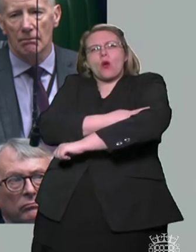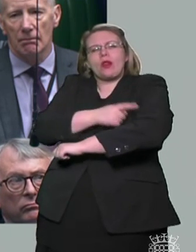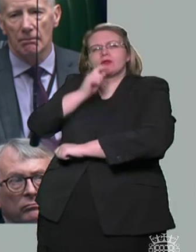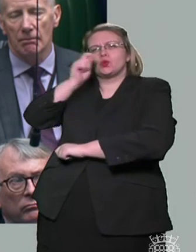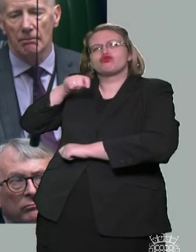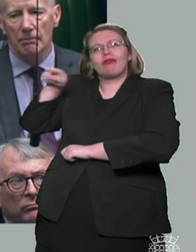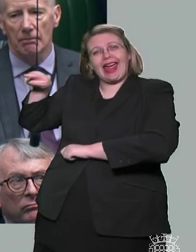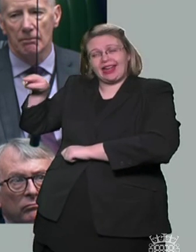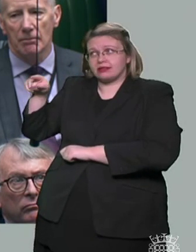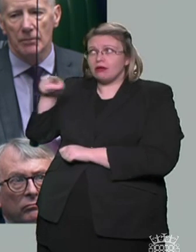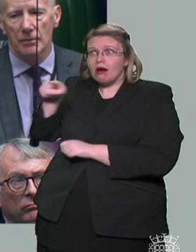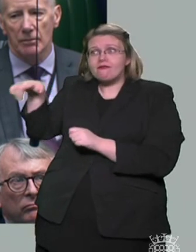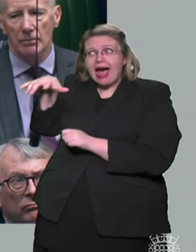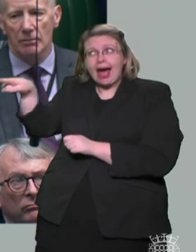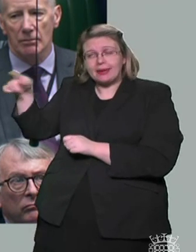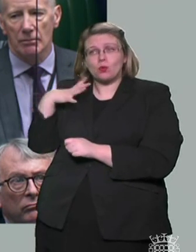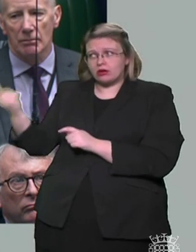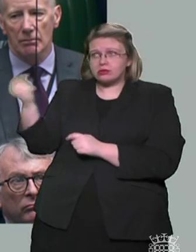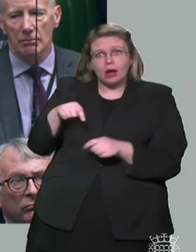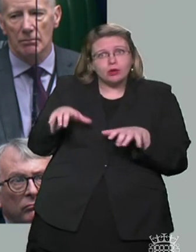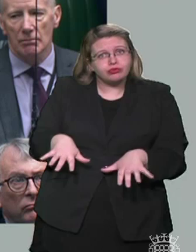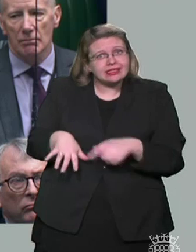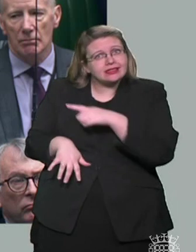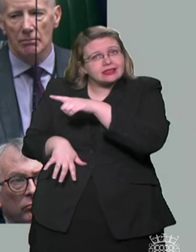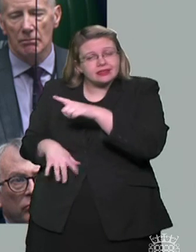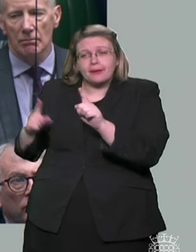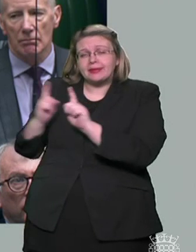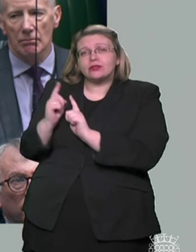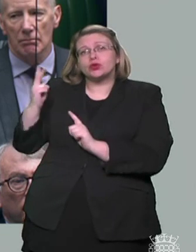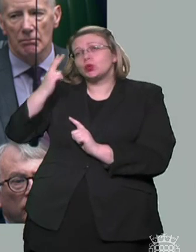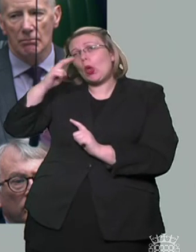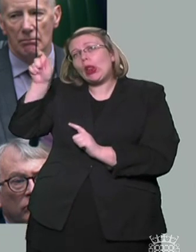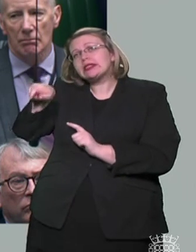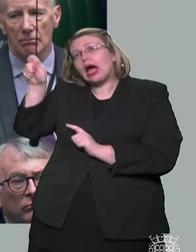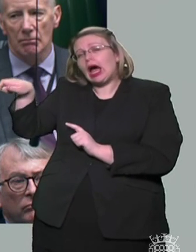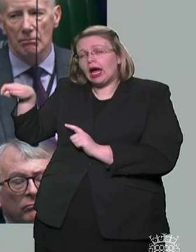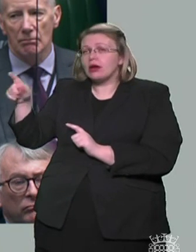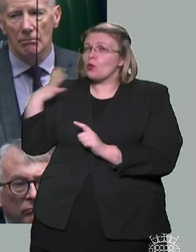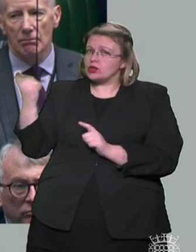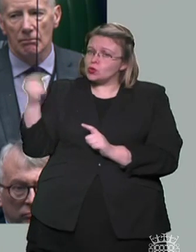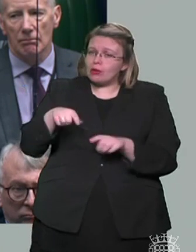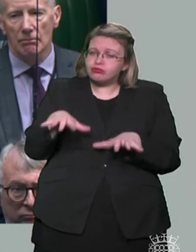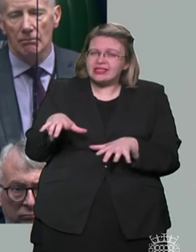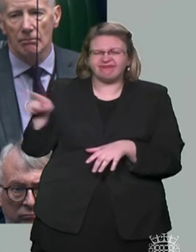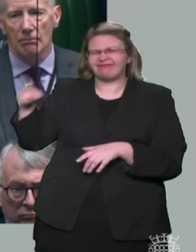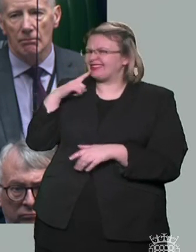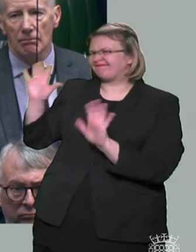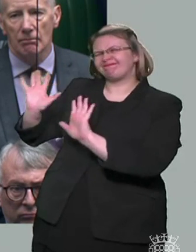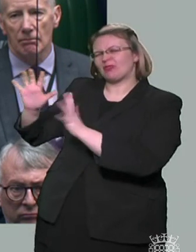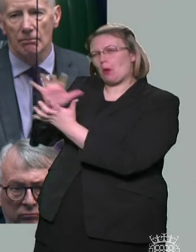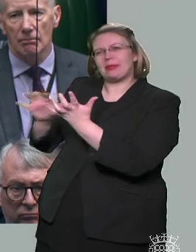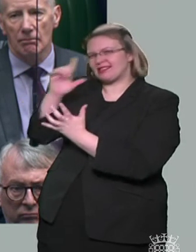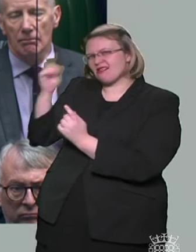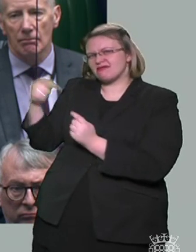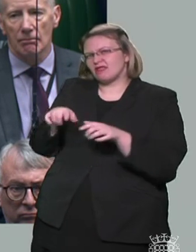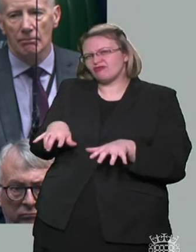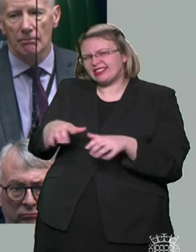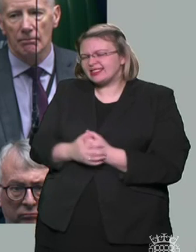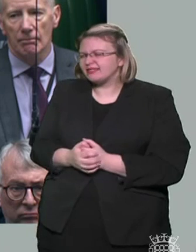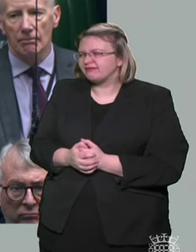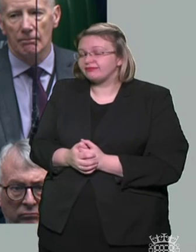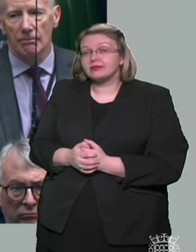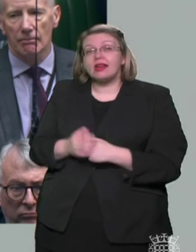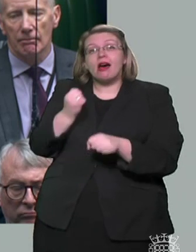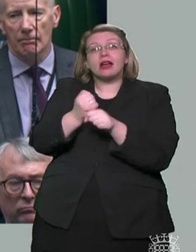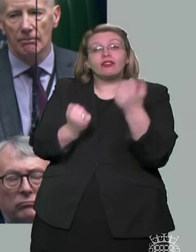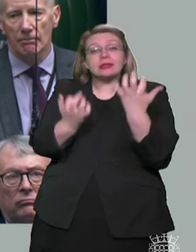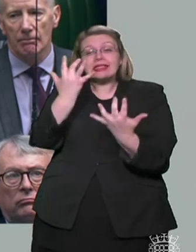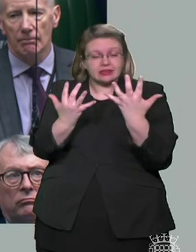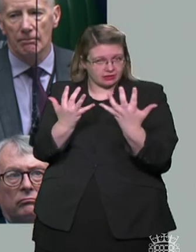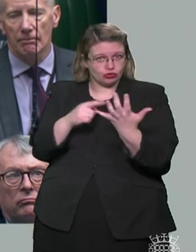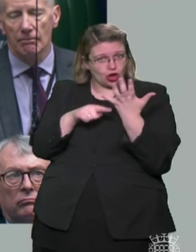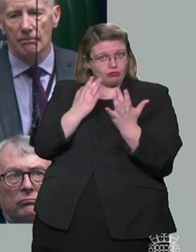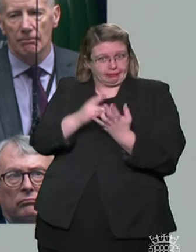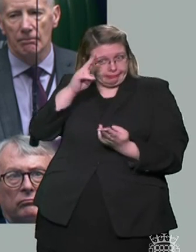Some desperately wanted to come to our country. One elderly couple told me that they had been told that it was just too complicated, and now the Government’s own figures say the same.